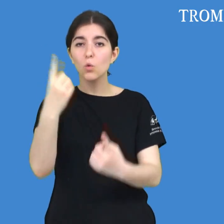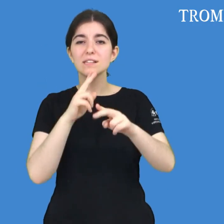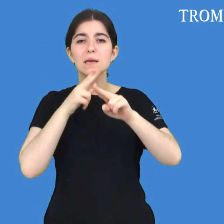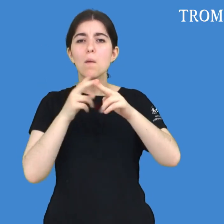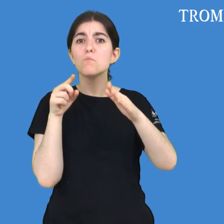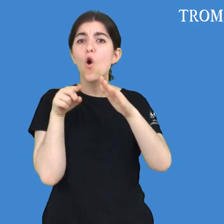nombre